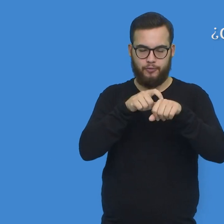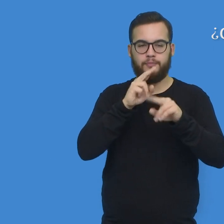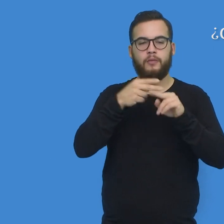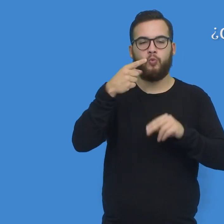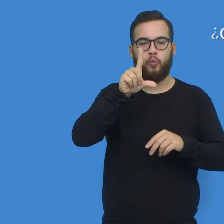nombre